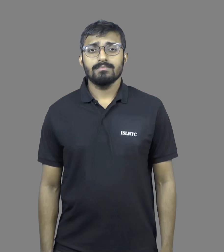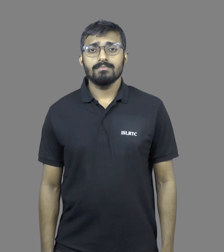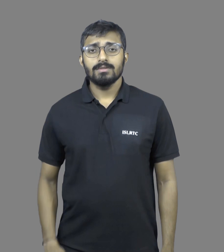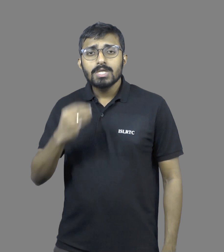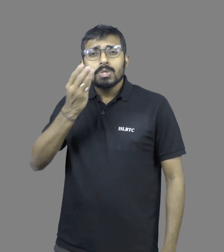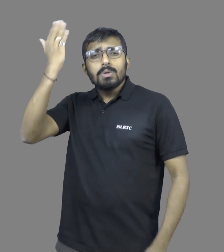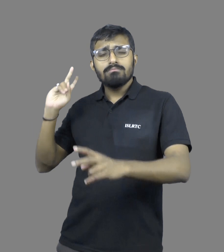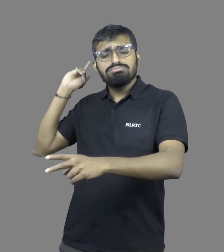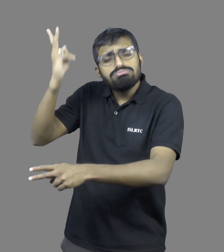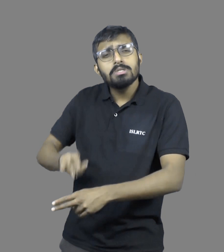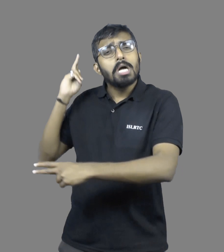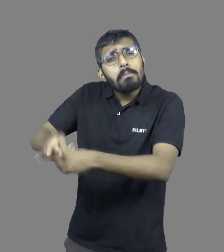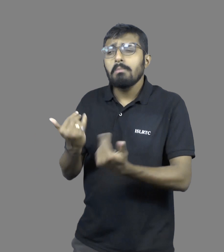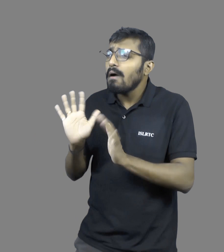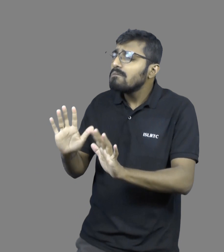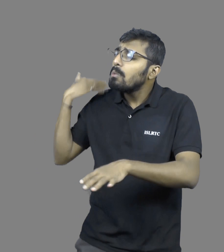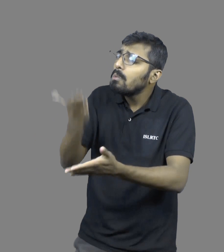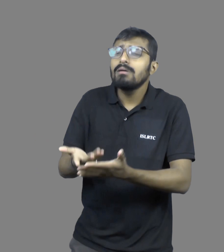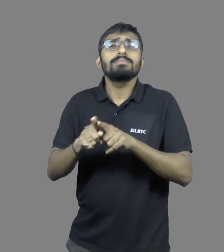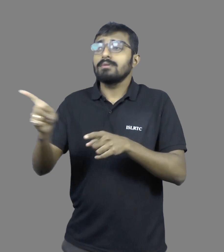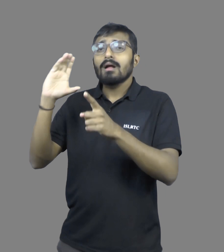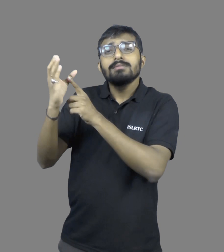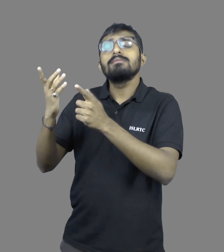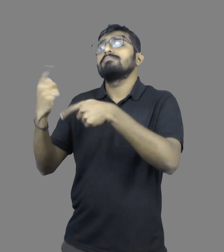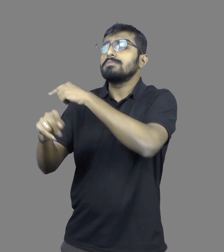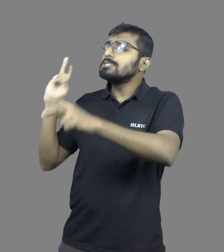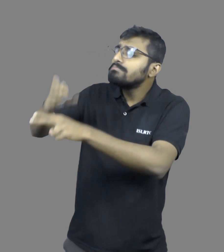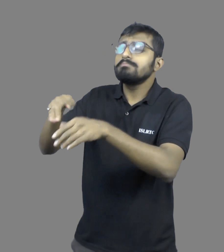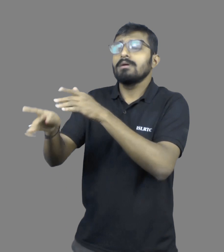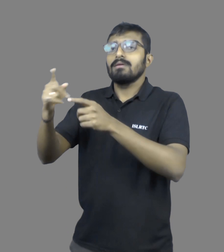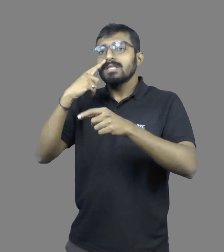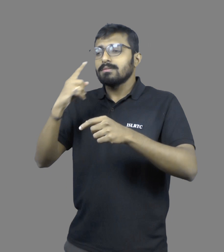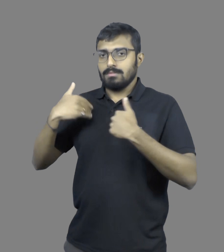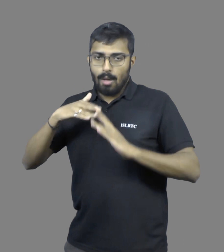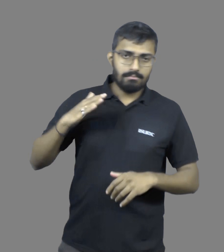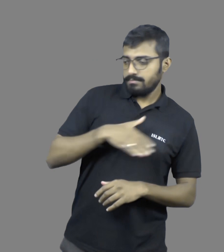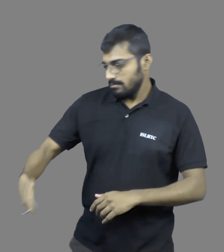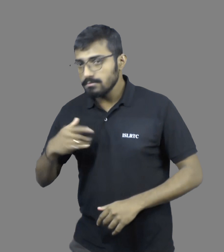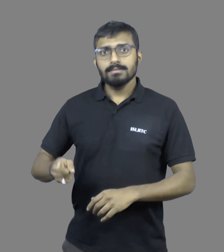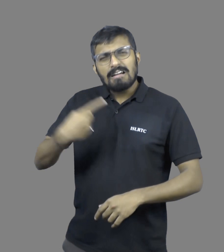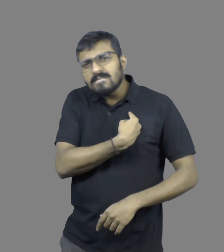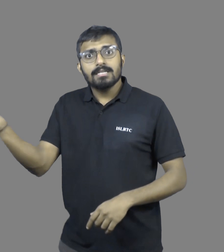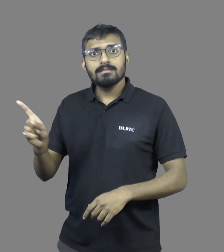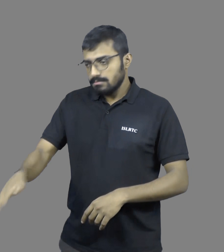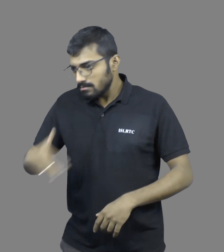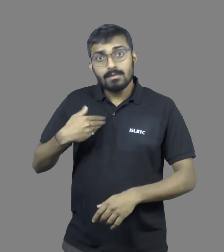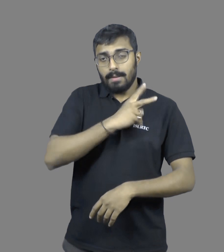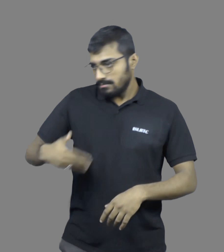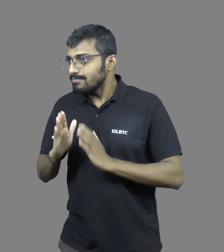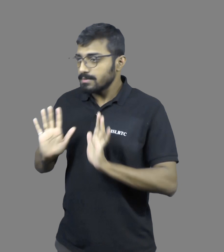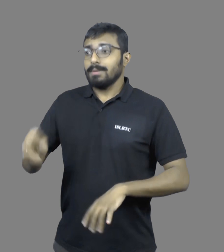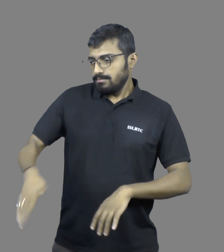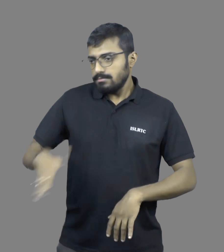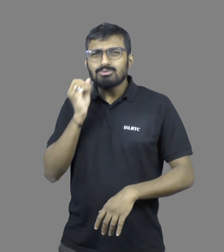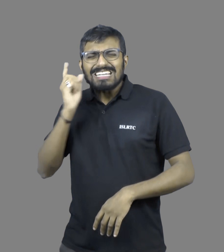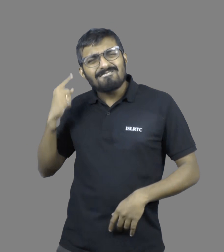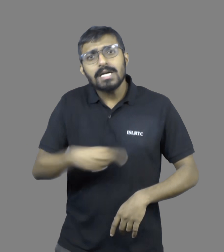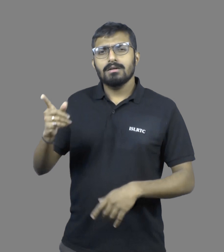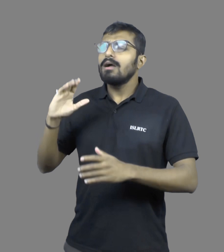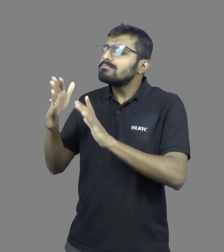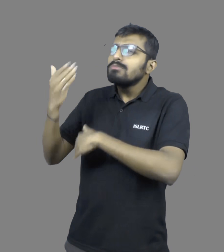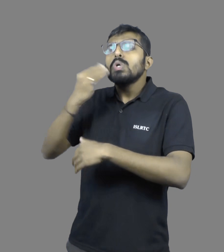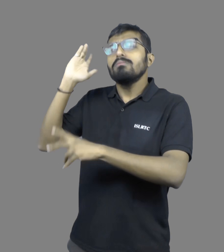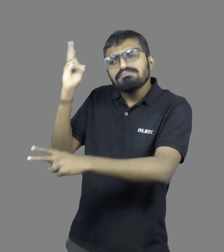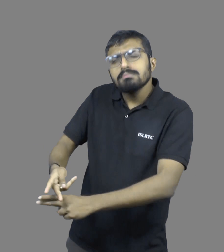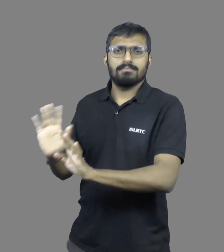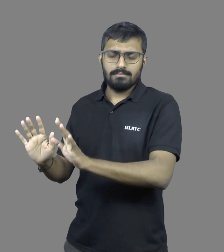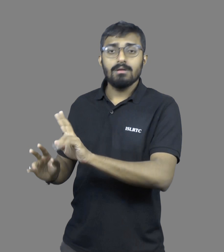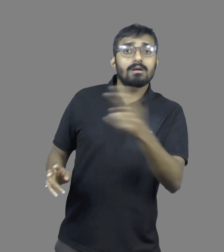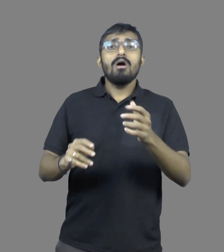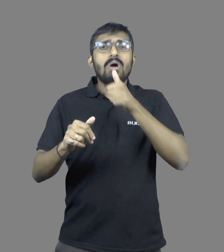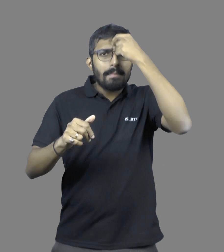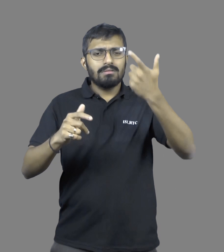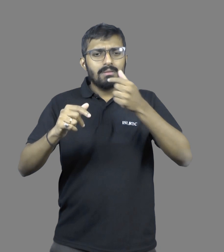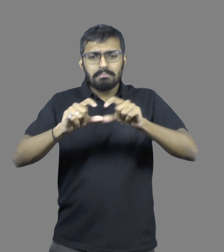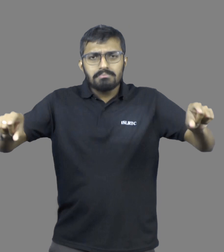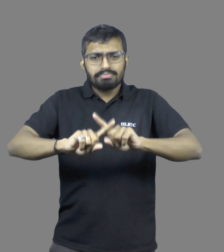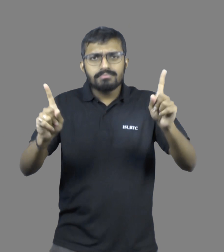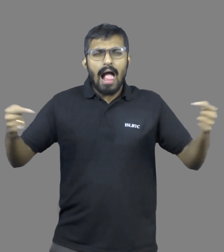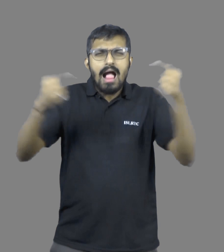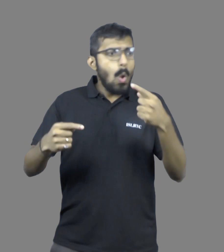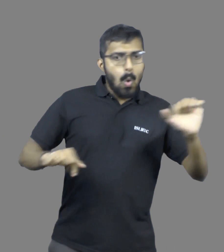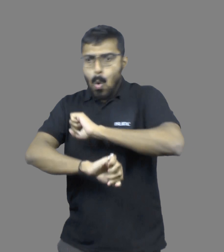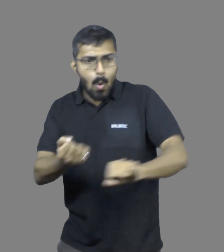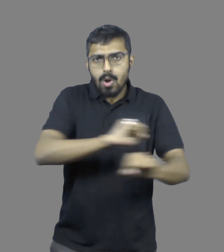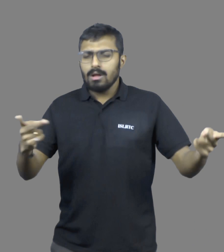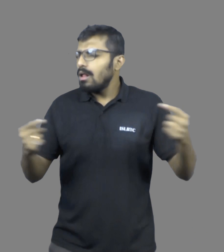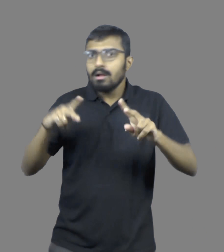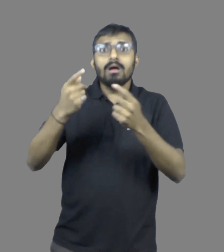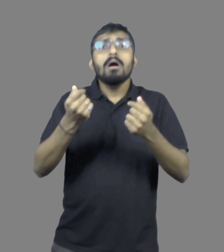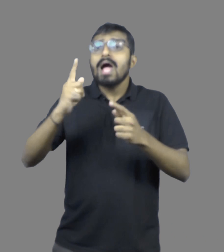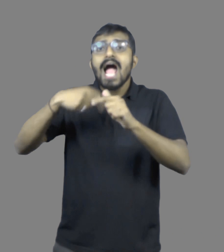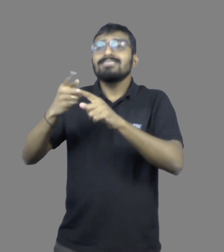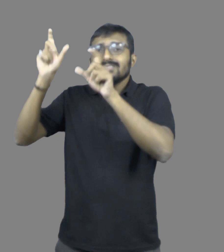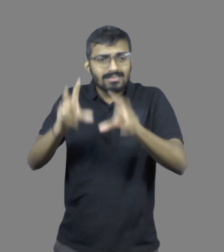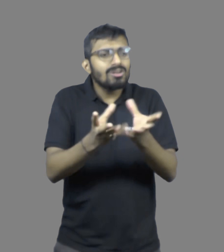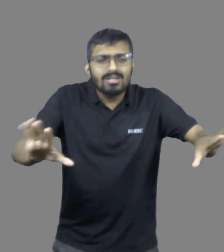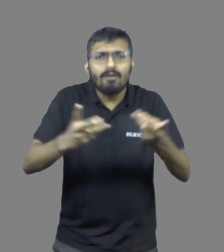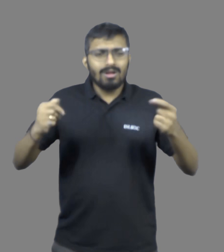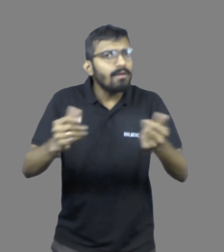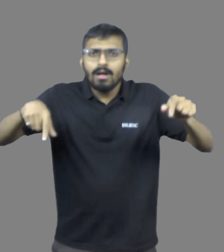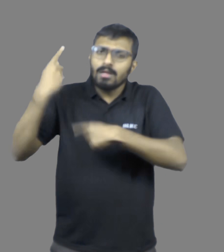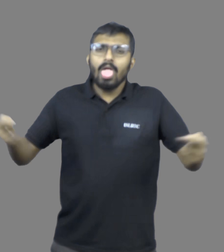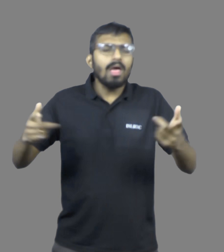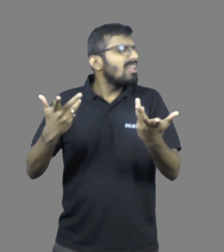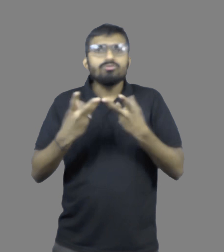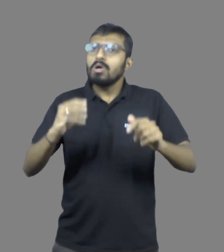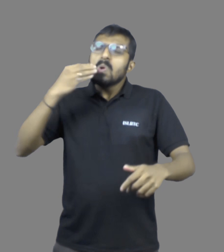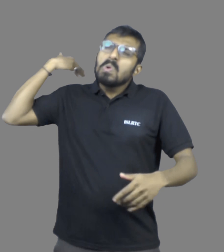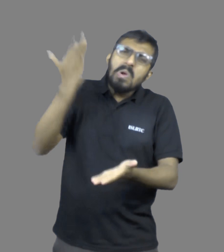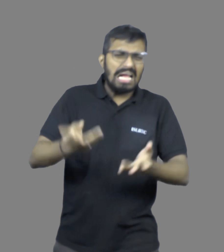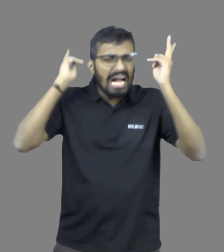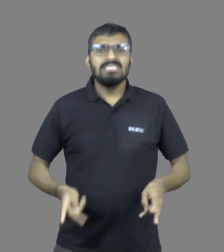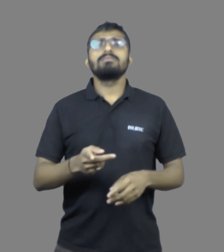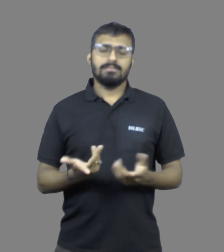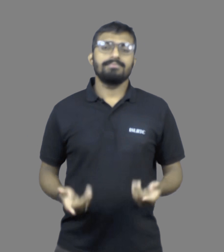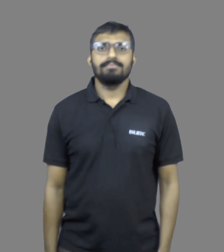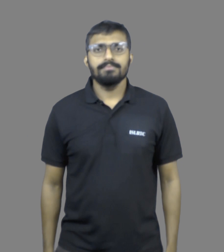Age-old